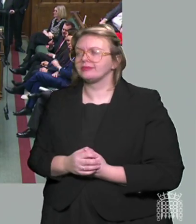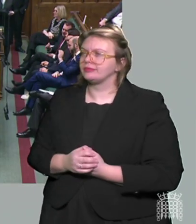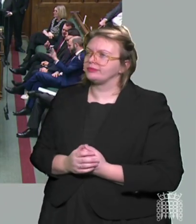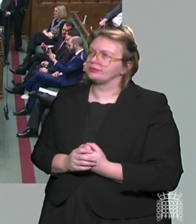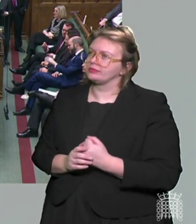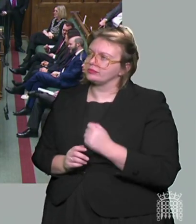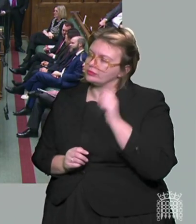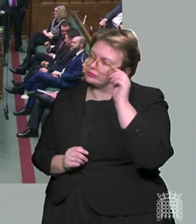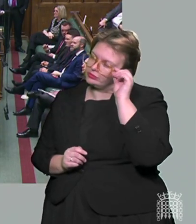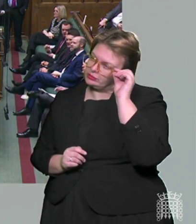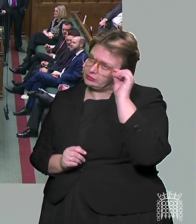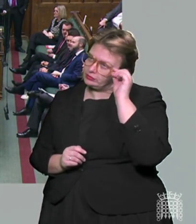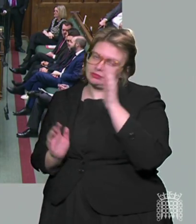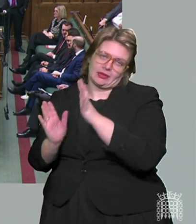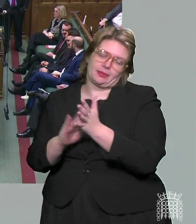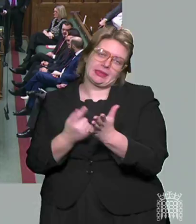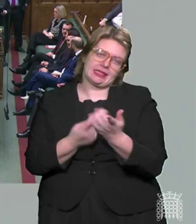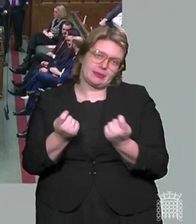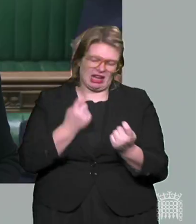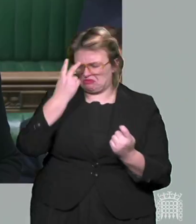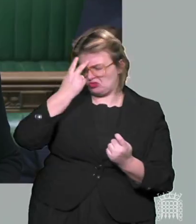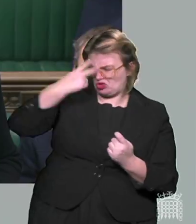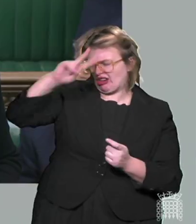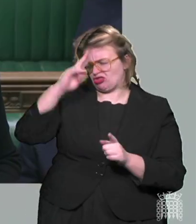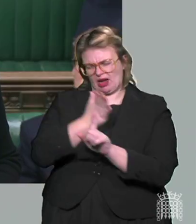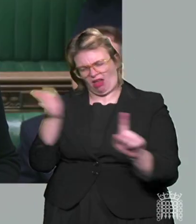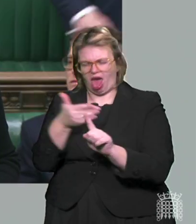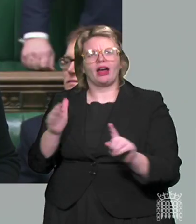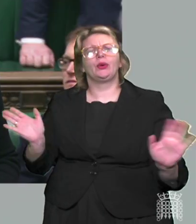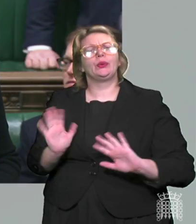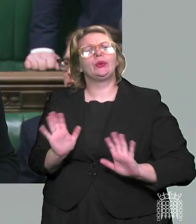I am afraid I really would not describe this as a screeching U-turn— No, not at all.